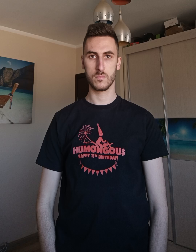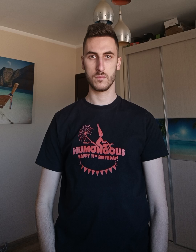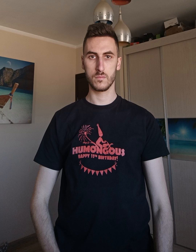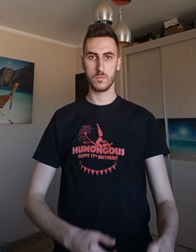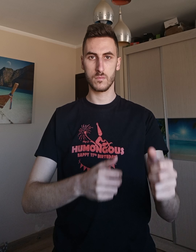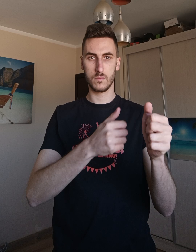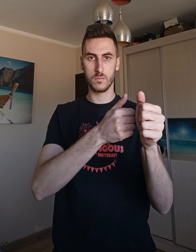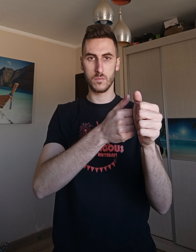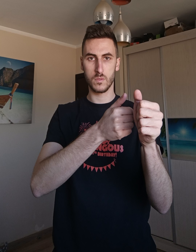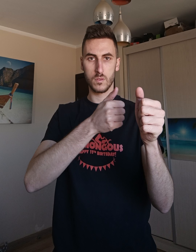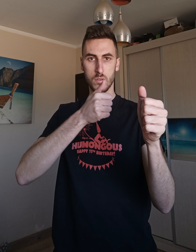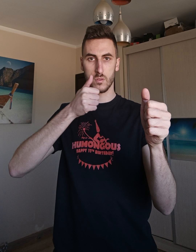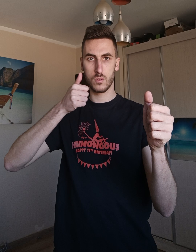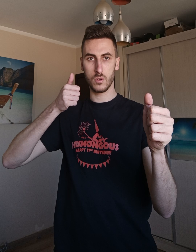תור